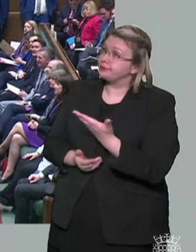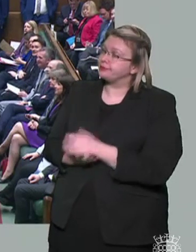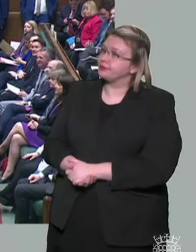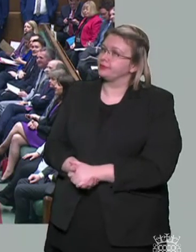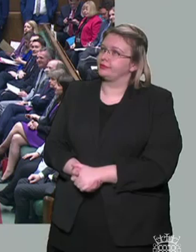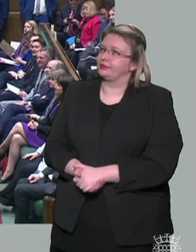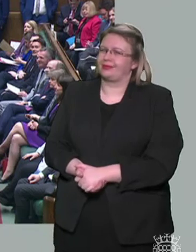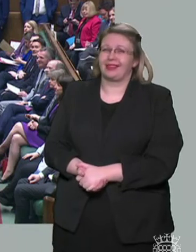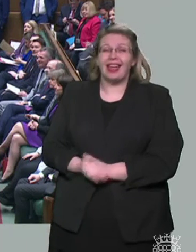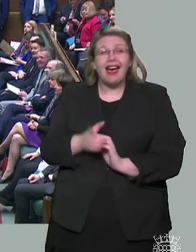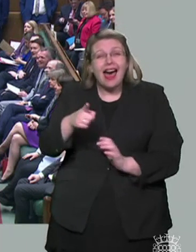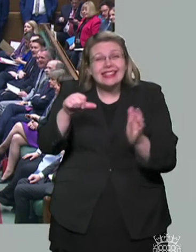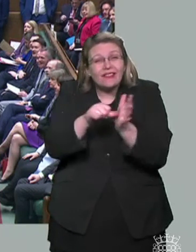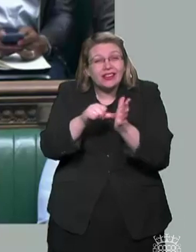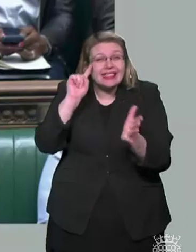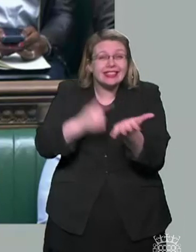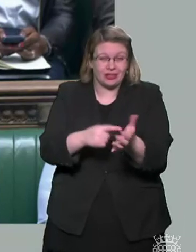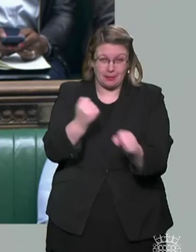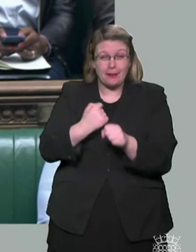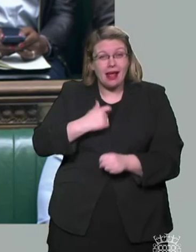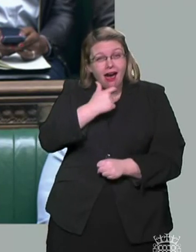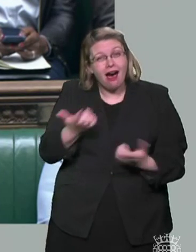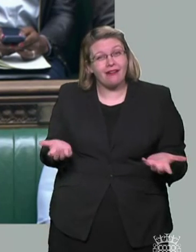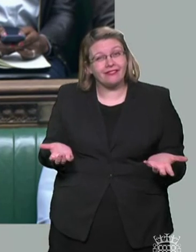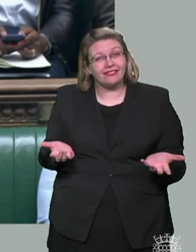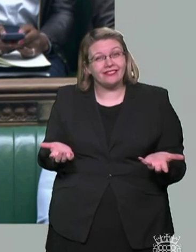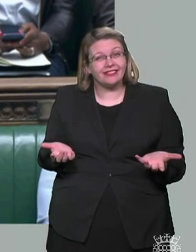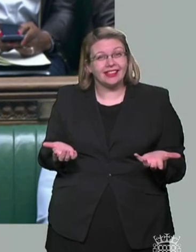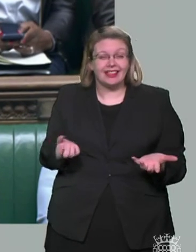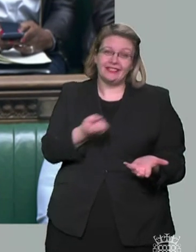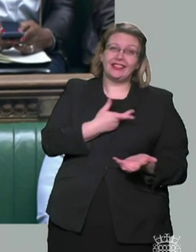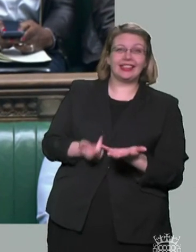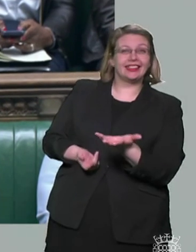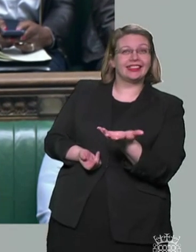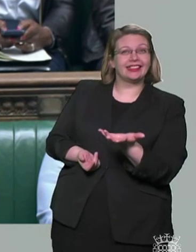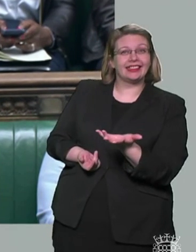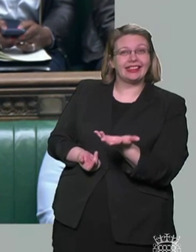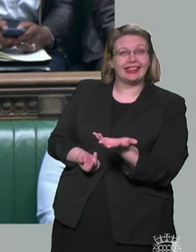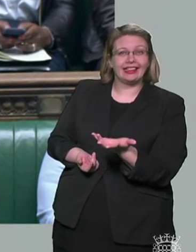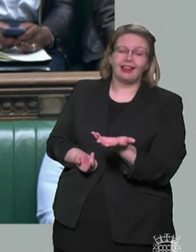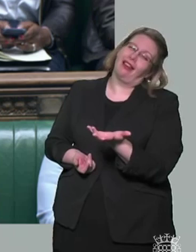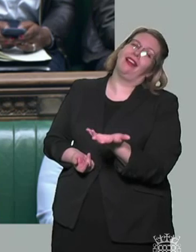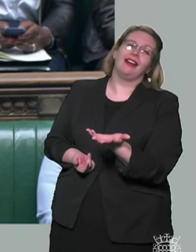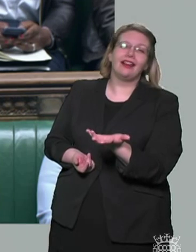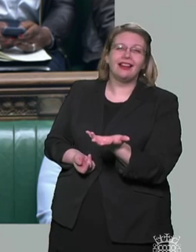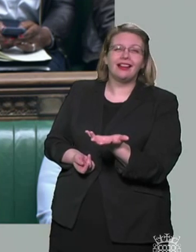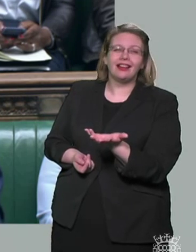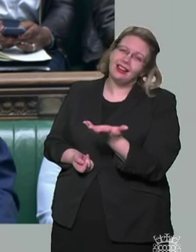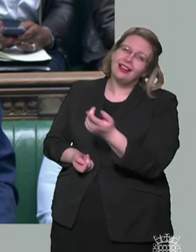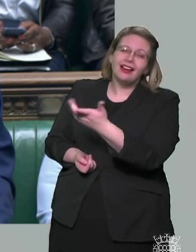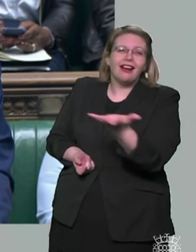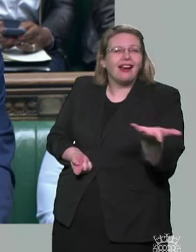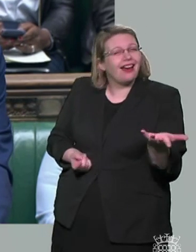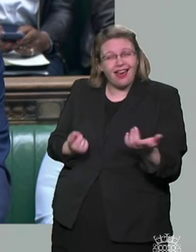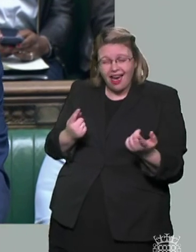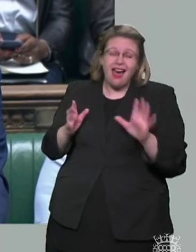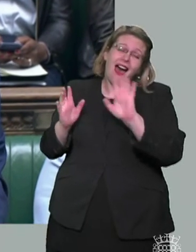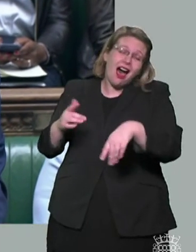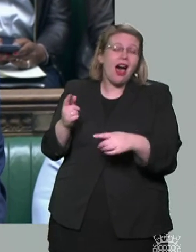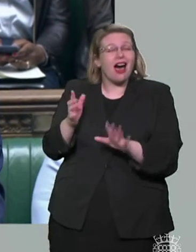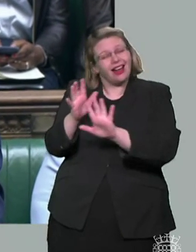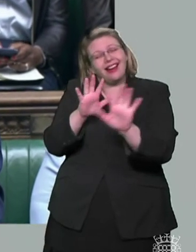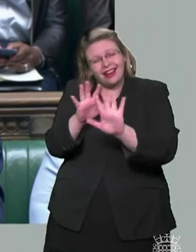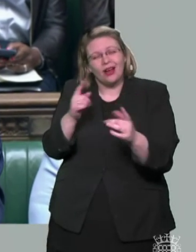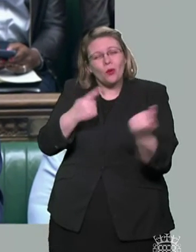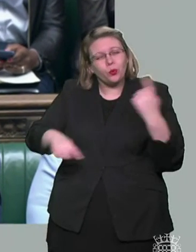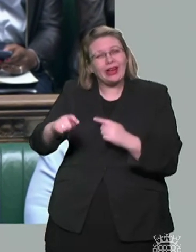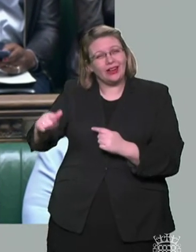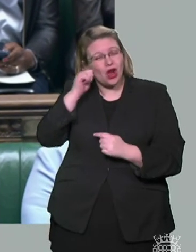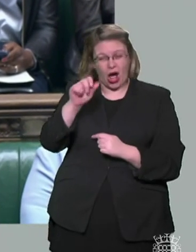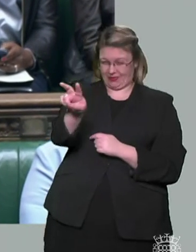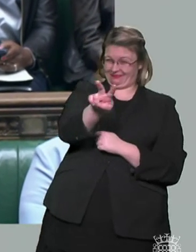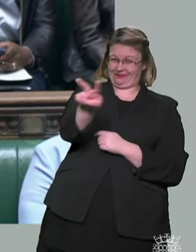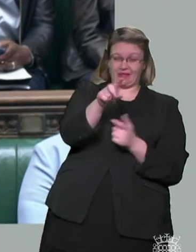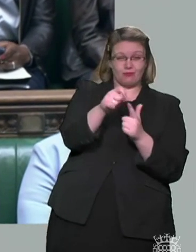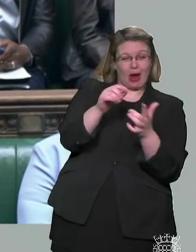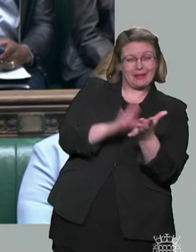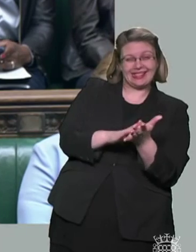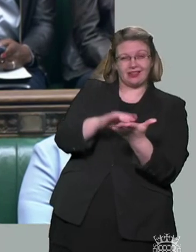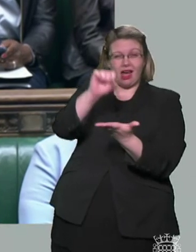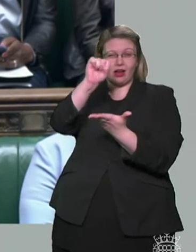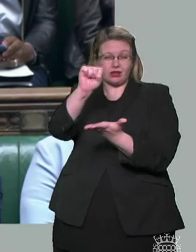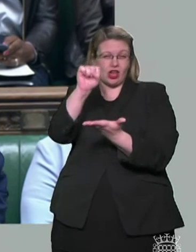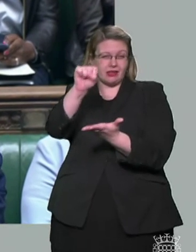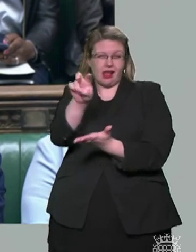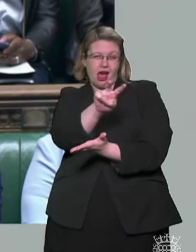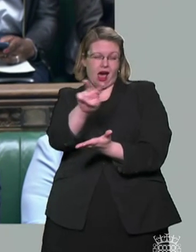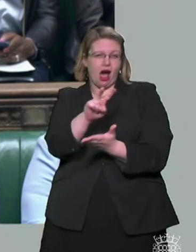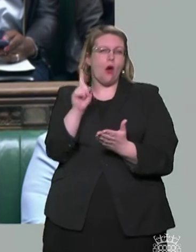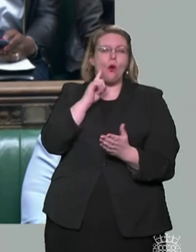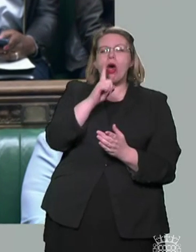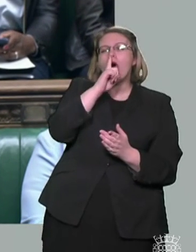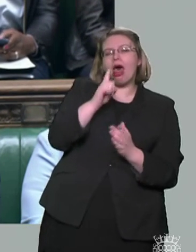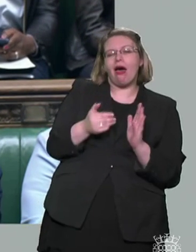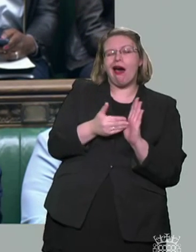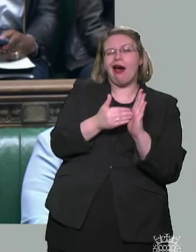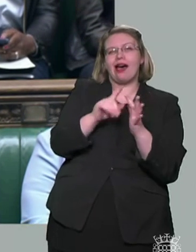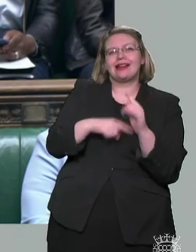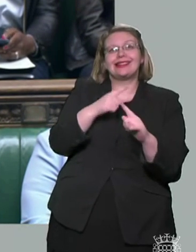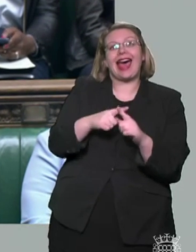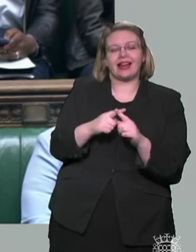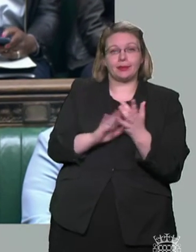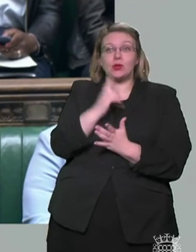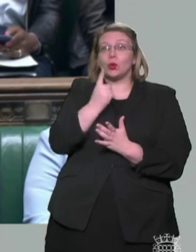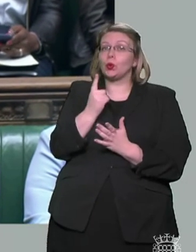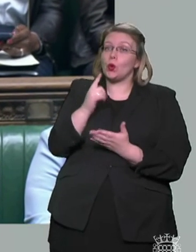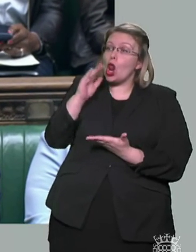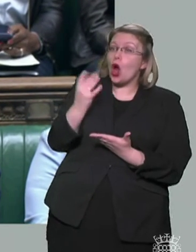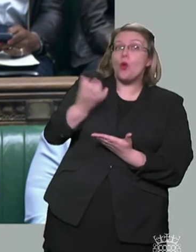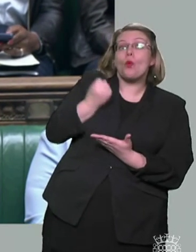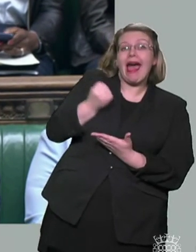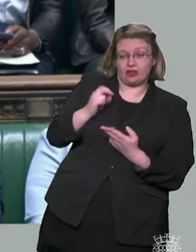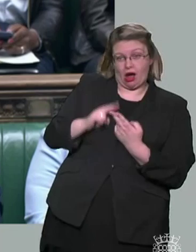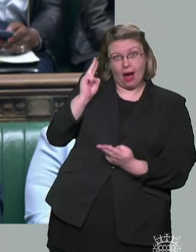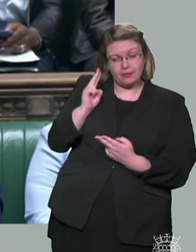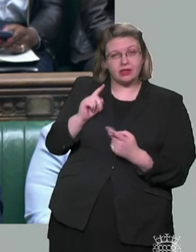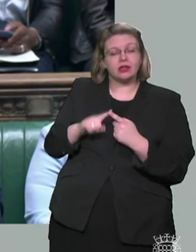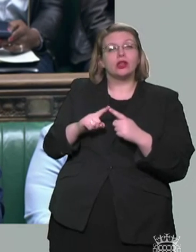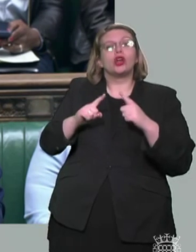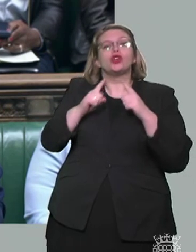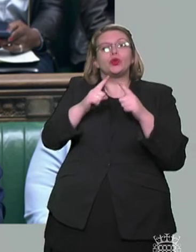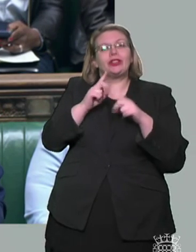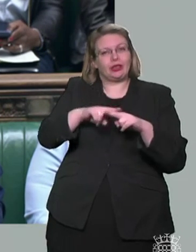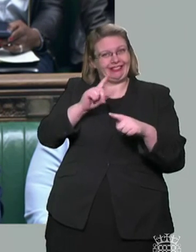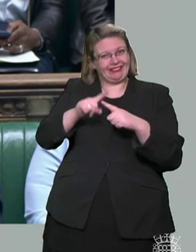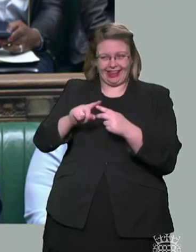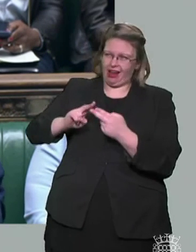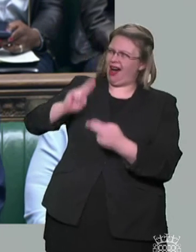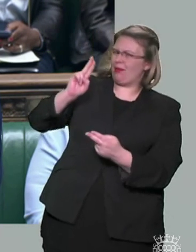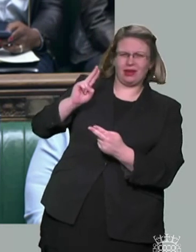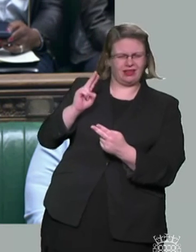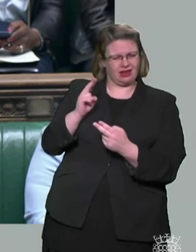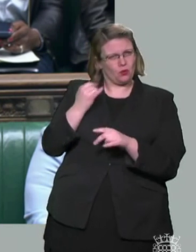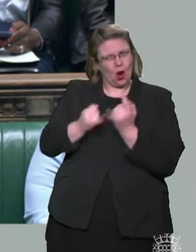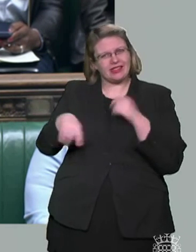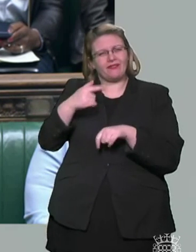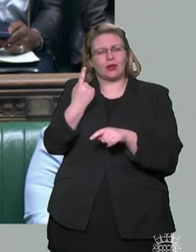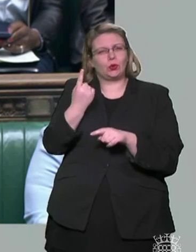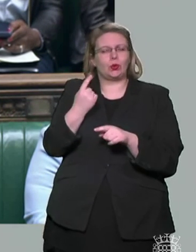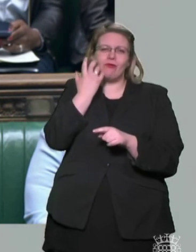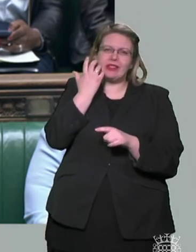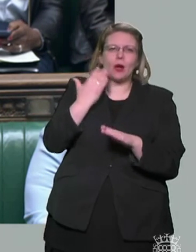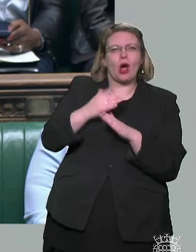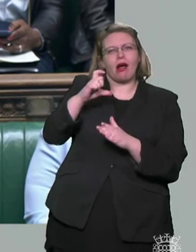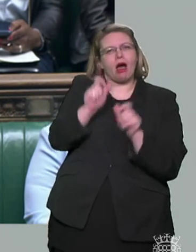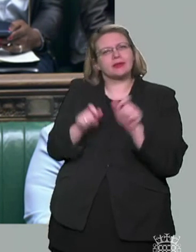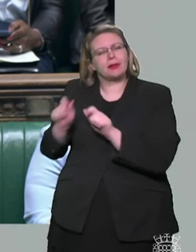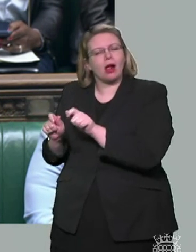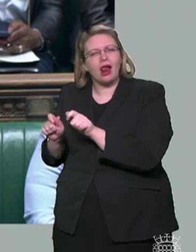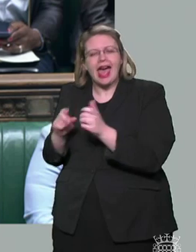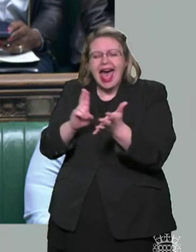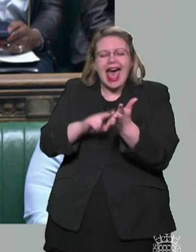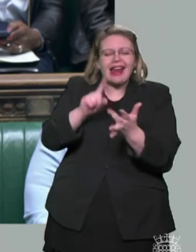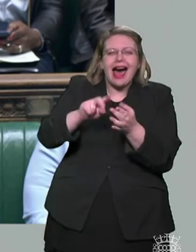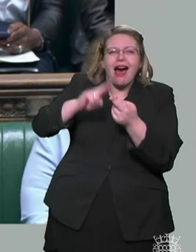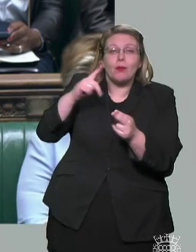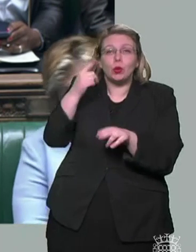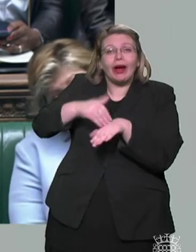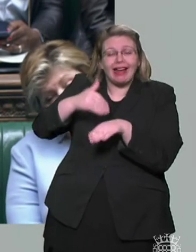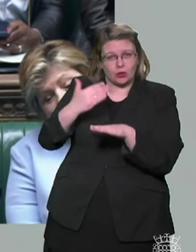The tough decisions—give me a break! We know who those two always ask to pay: income stealth tax—a tax on working people; the tuition fee raid—a tax on working people; the national insurance hike—a tax on working people.